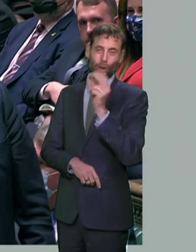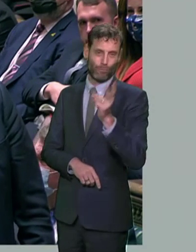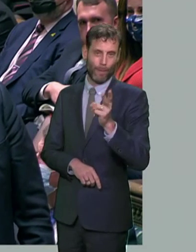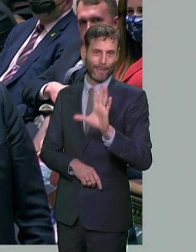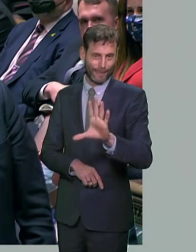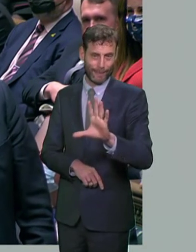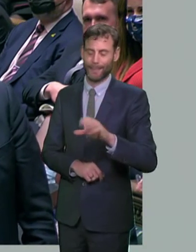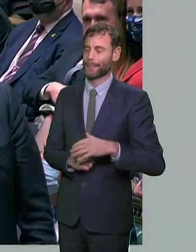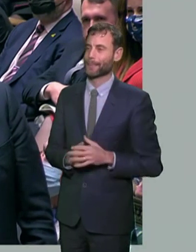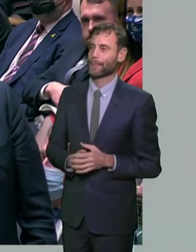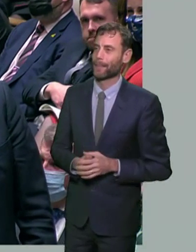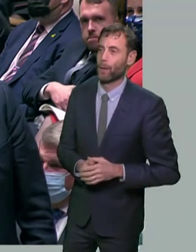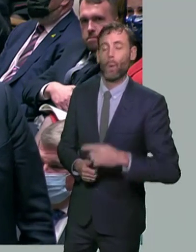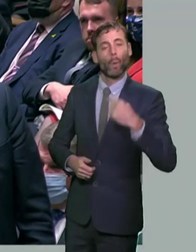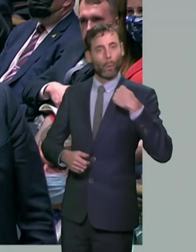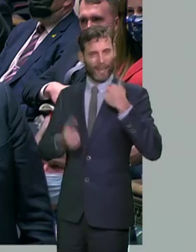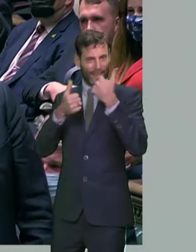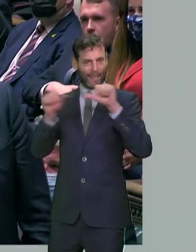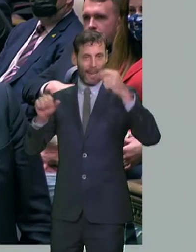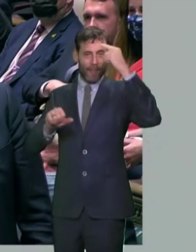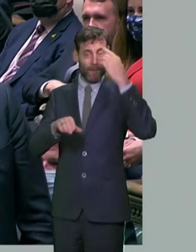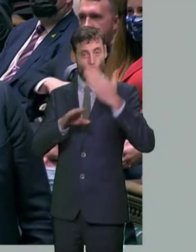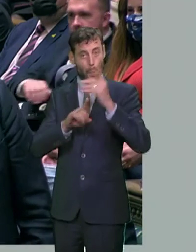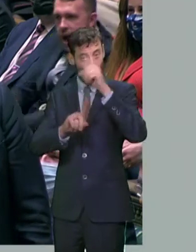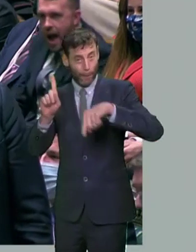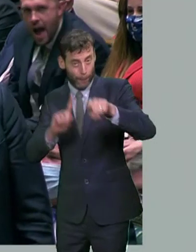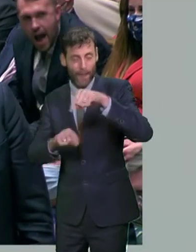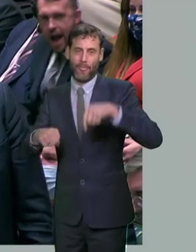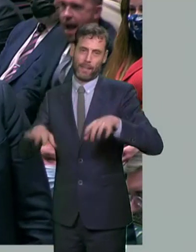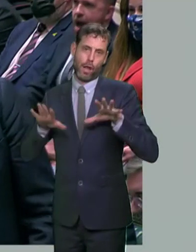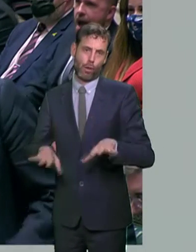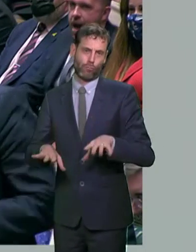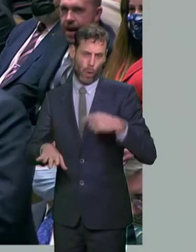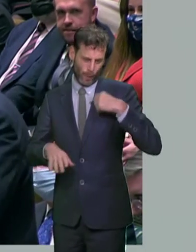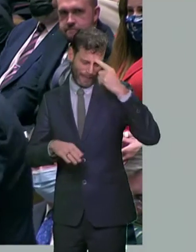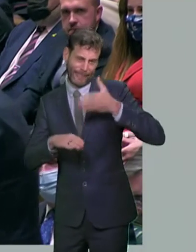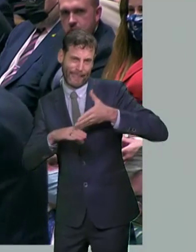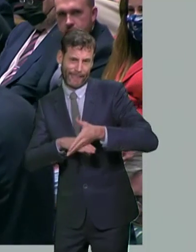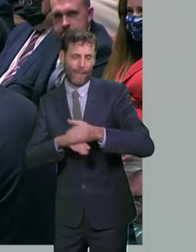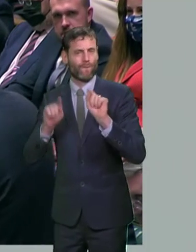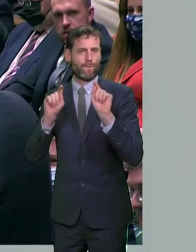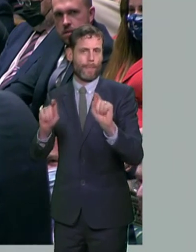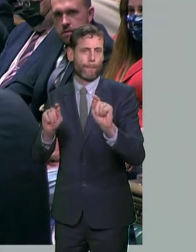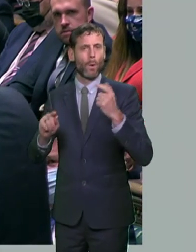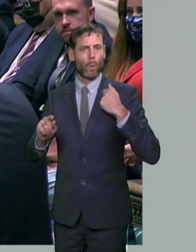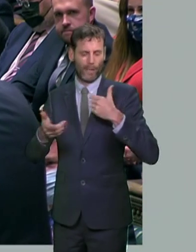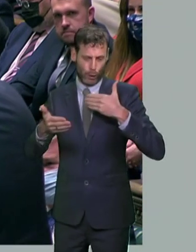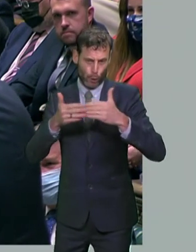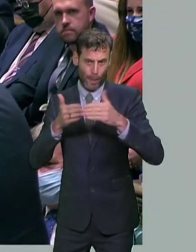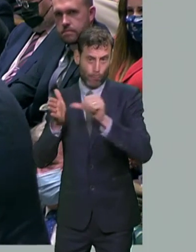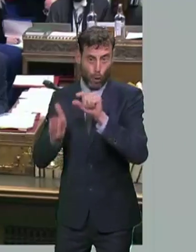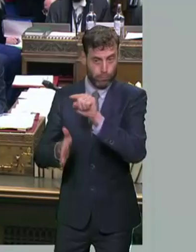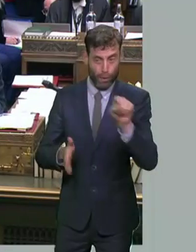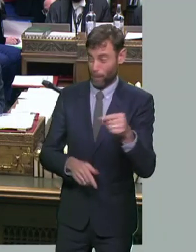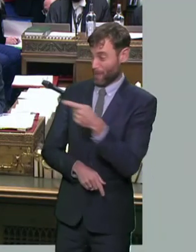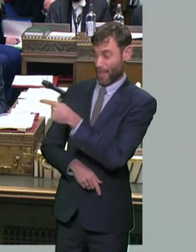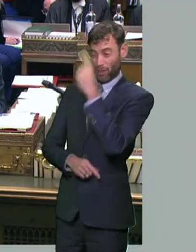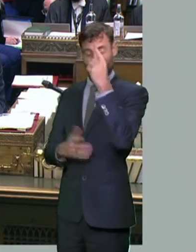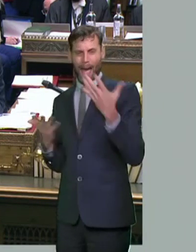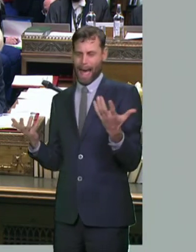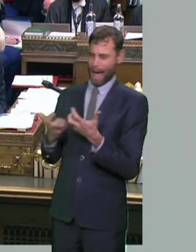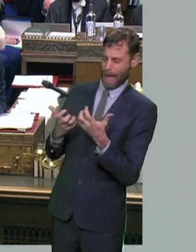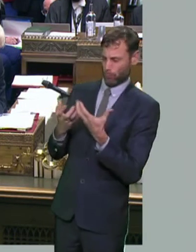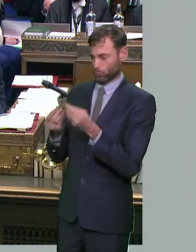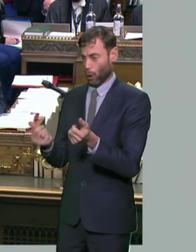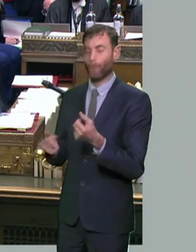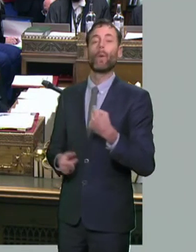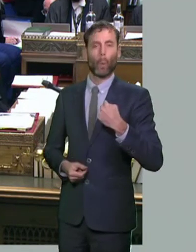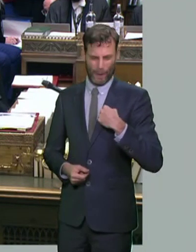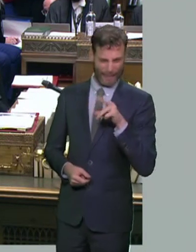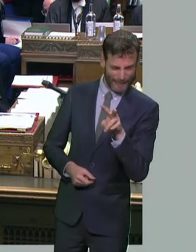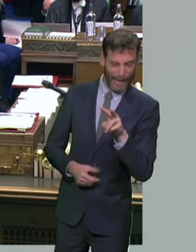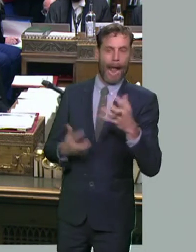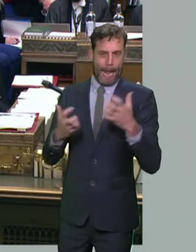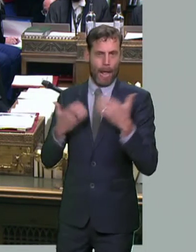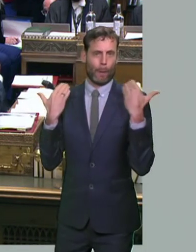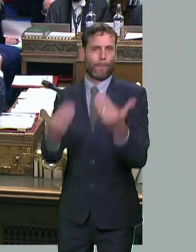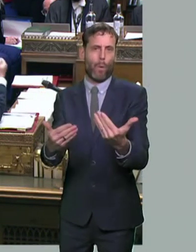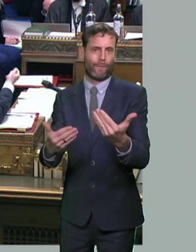We are delivering for the people of this country, we are fixing the problems that they thought could never be fixed, and we are doing things that they thought were impossible.